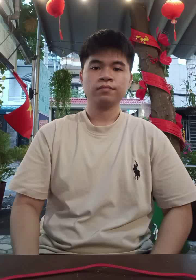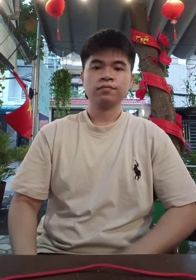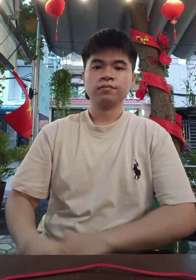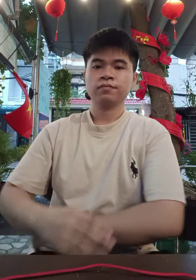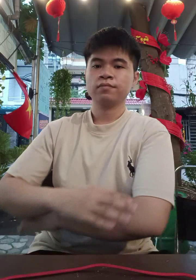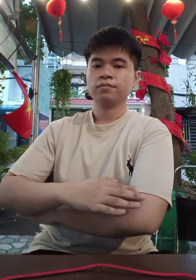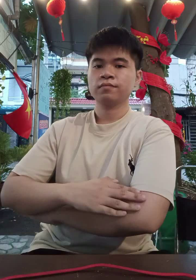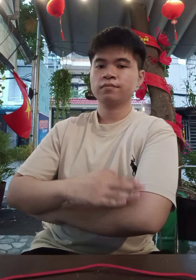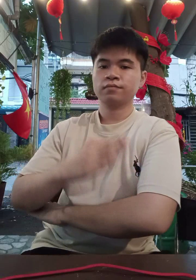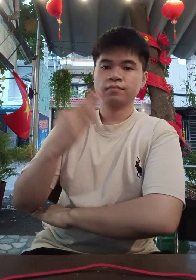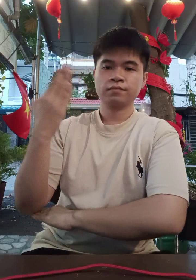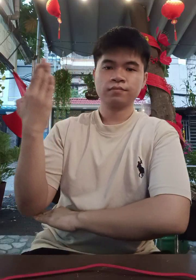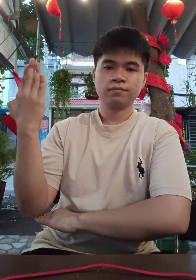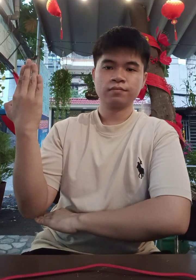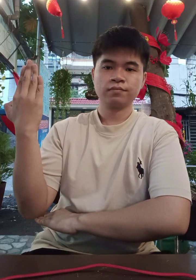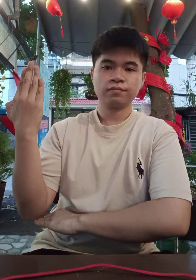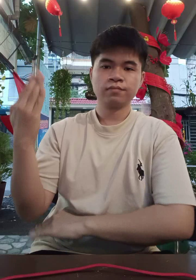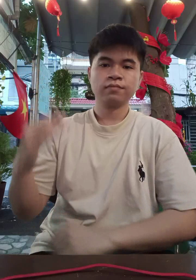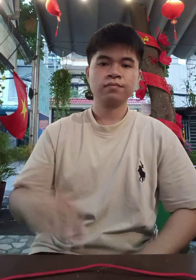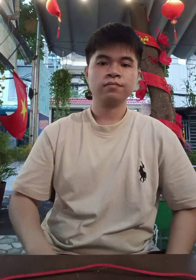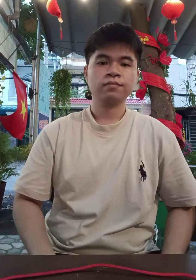buoi sang